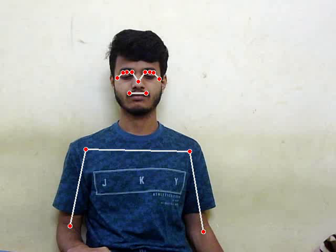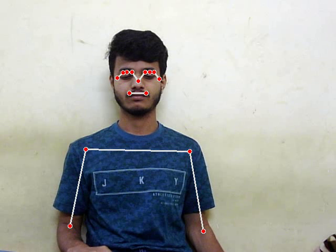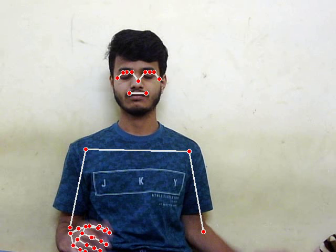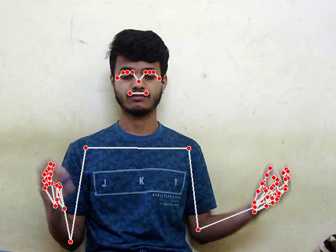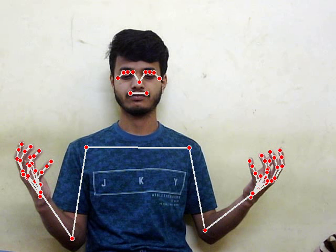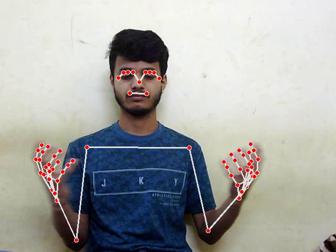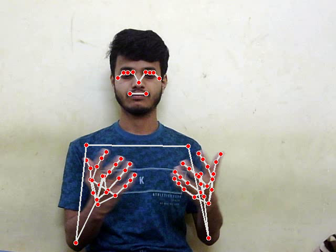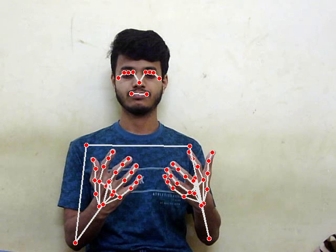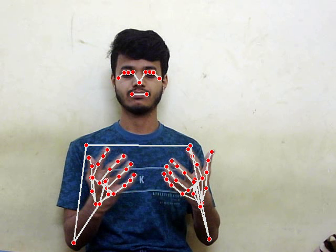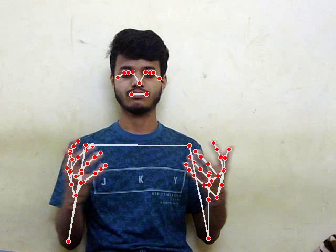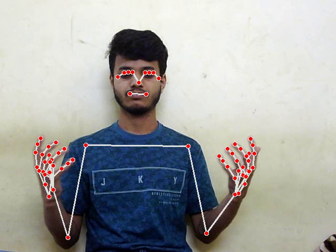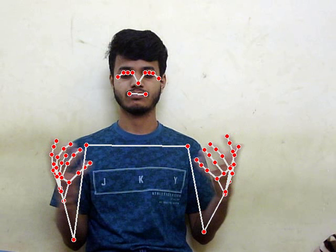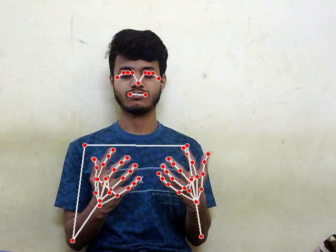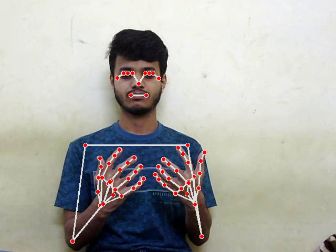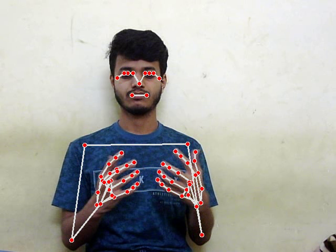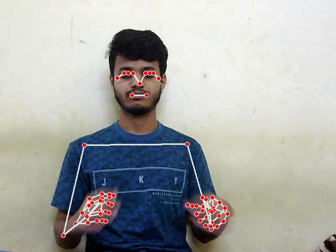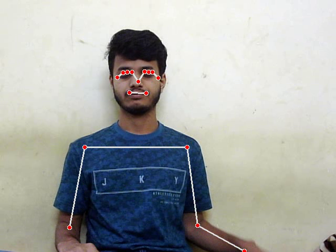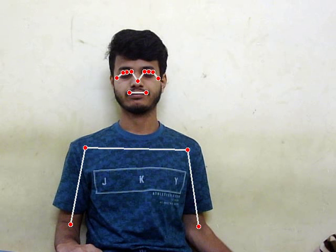what